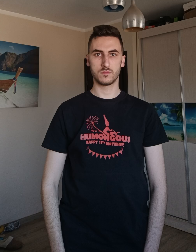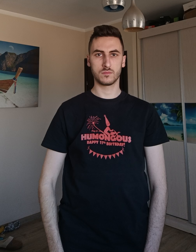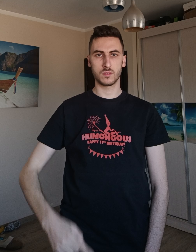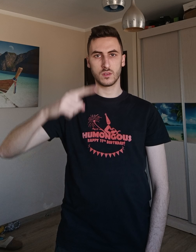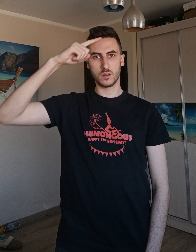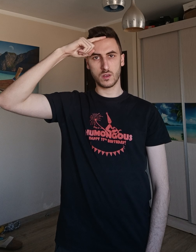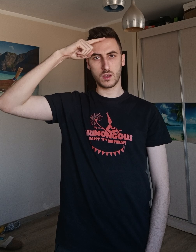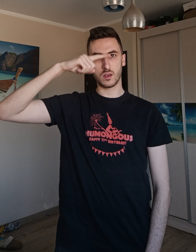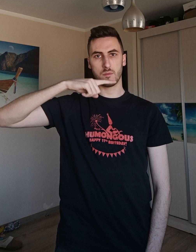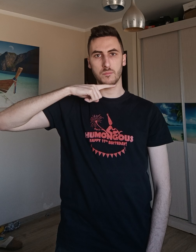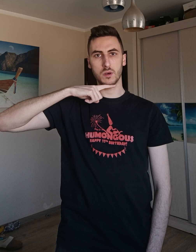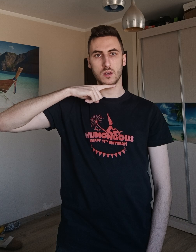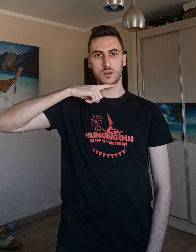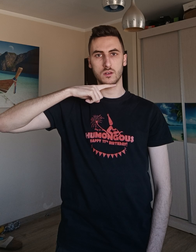אבא